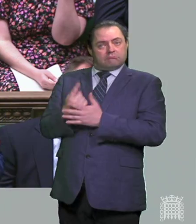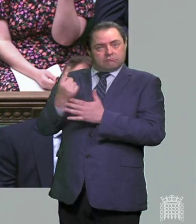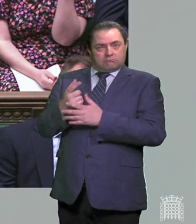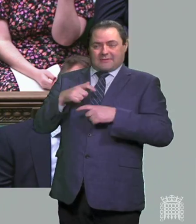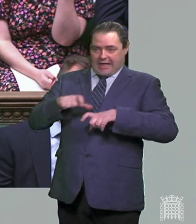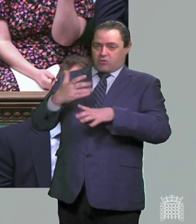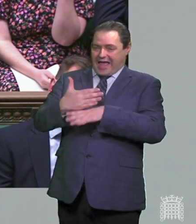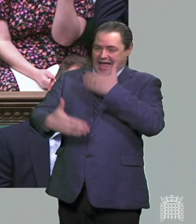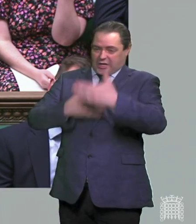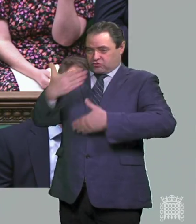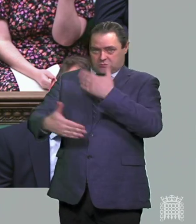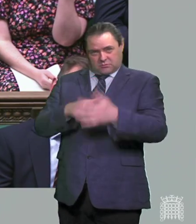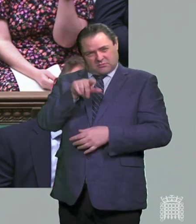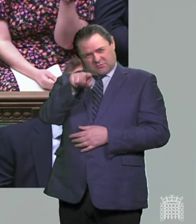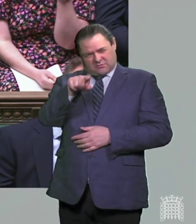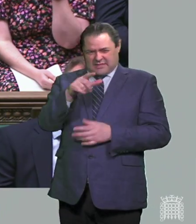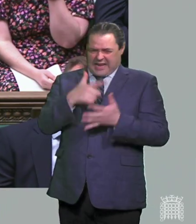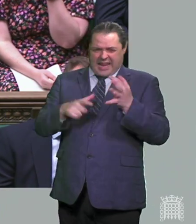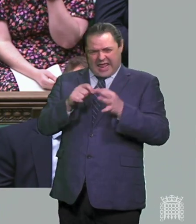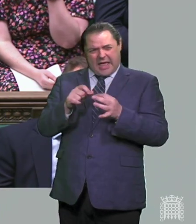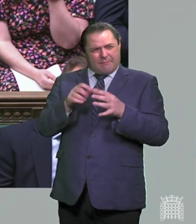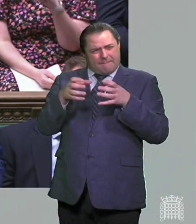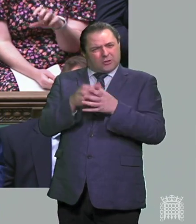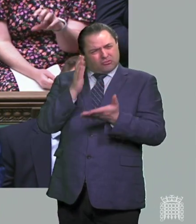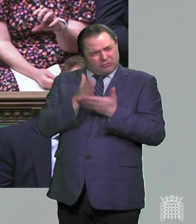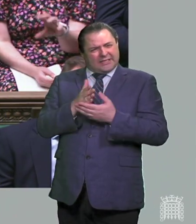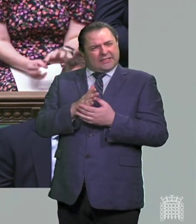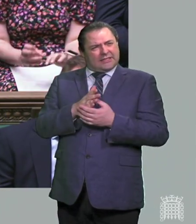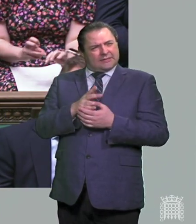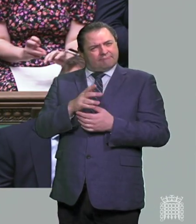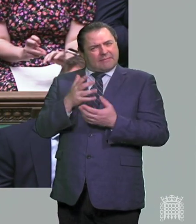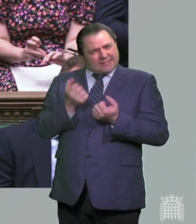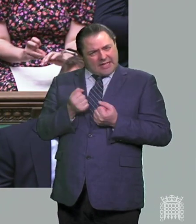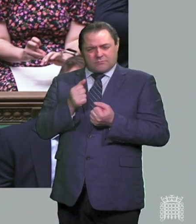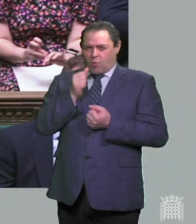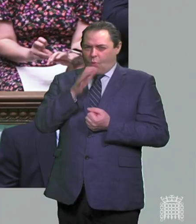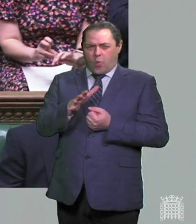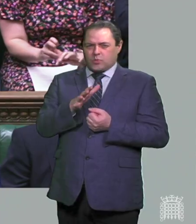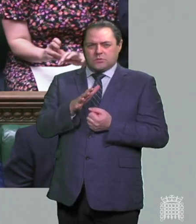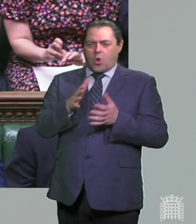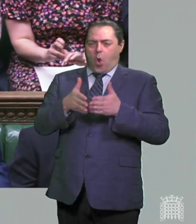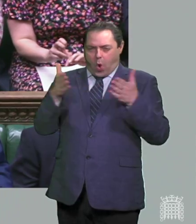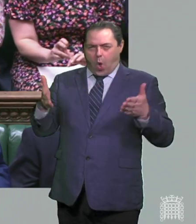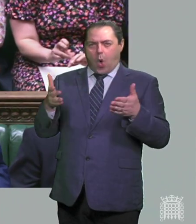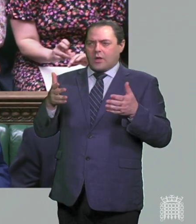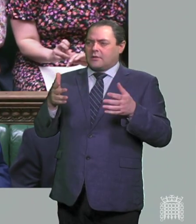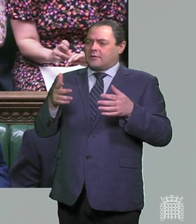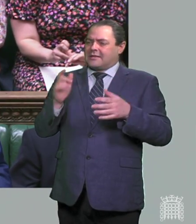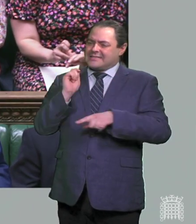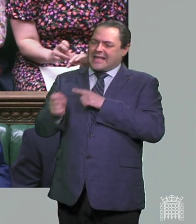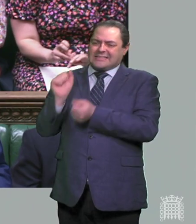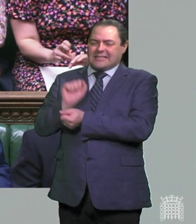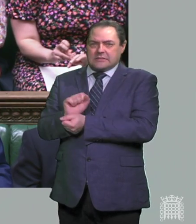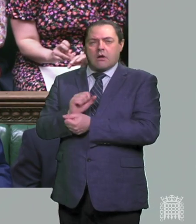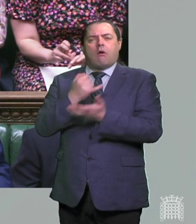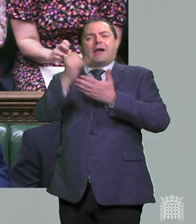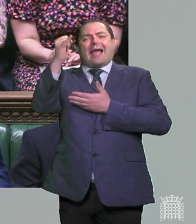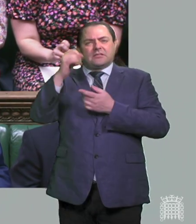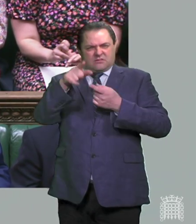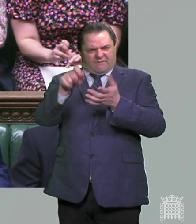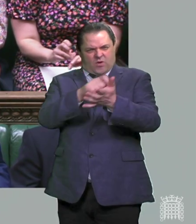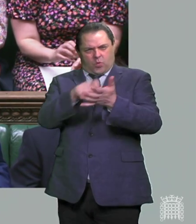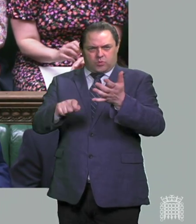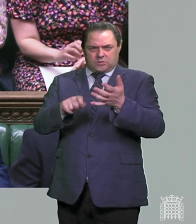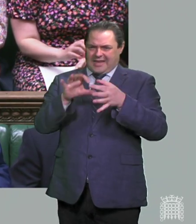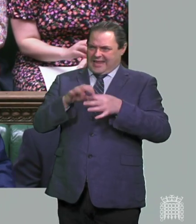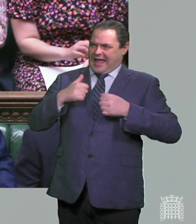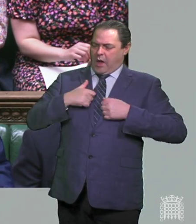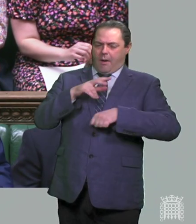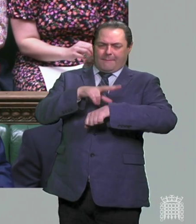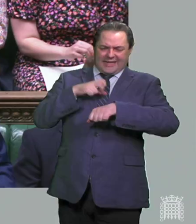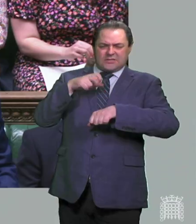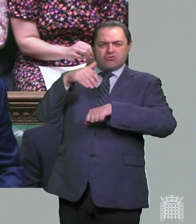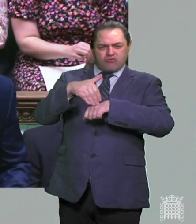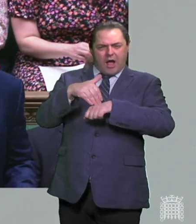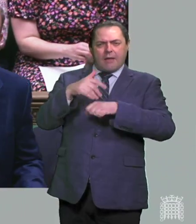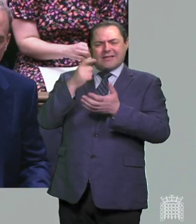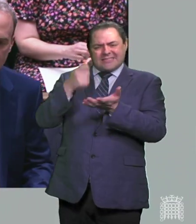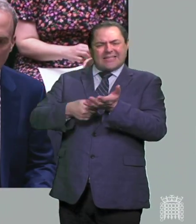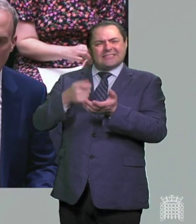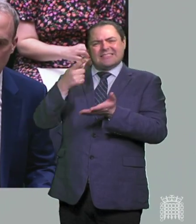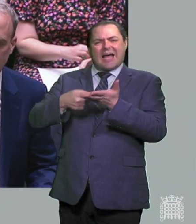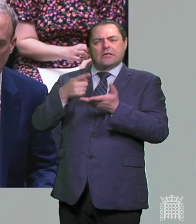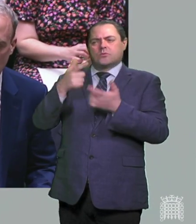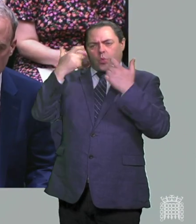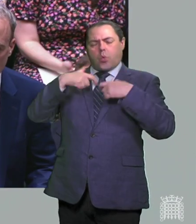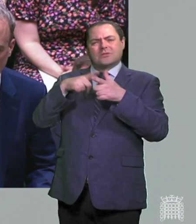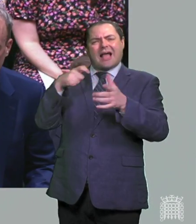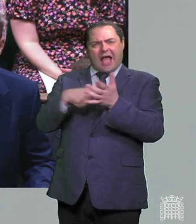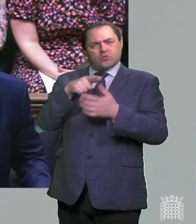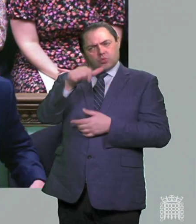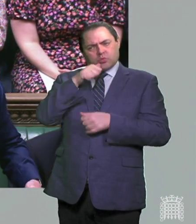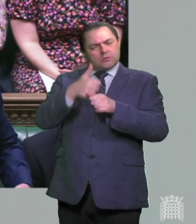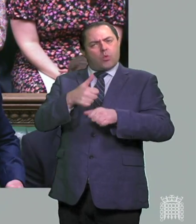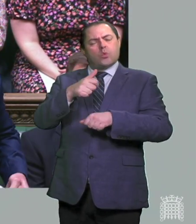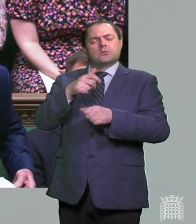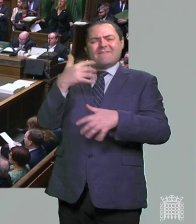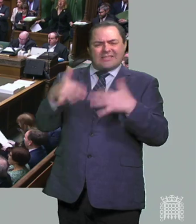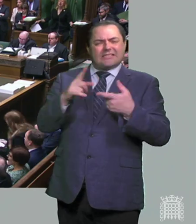If the Labour party were really serious about this, they would not have voted against longer sentences for dangerous, violent and sexual offenders in the Police, Crime, Sentencing and Courts Act 2022, and she would get behind our Victims and Prisoners Bill today.